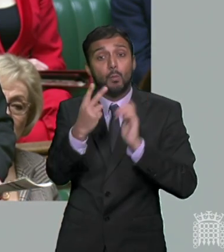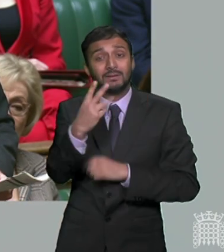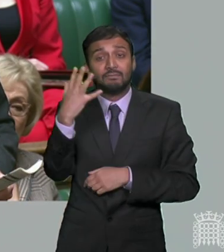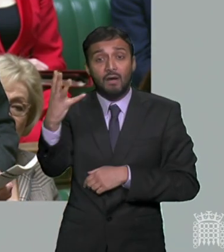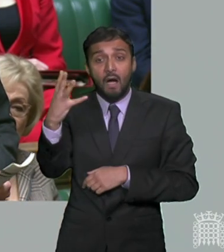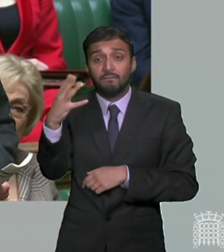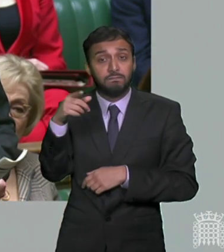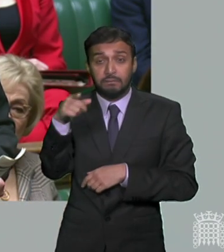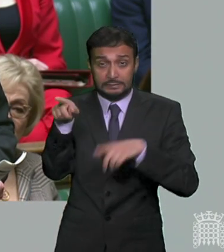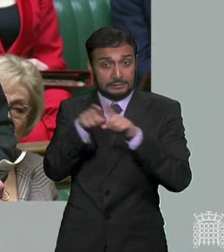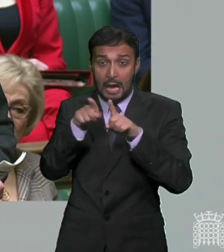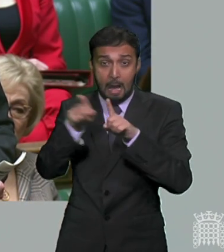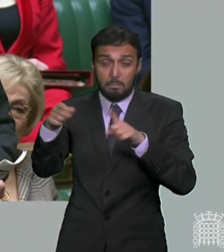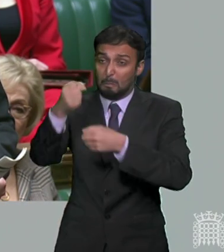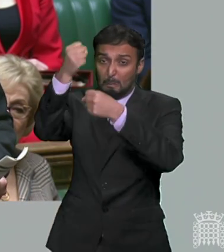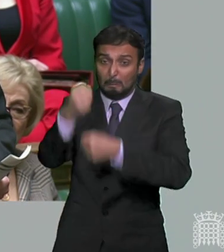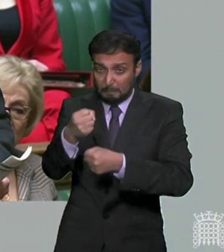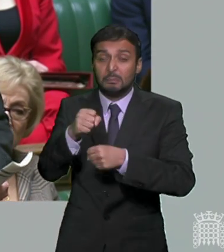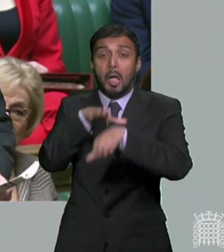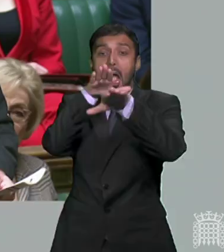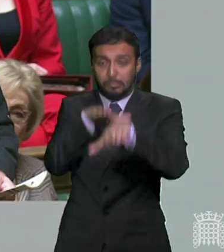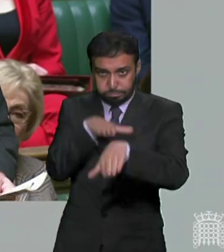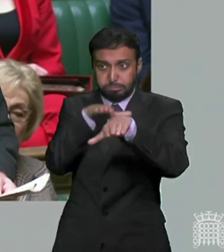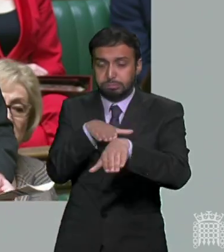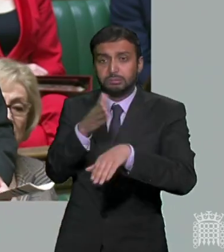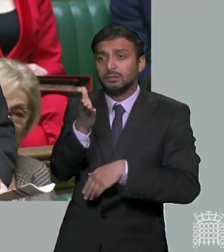These people are not protesters; they are criminals.